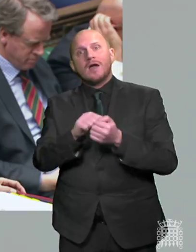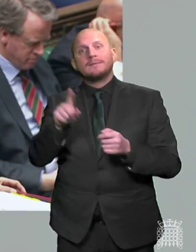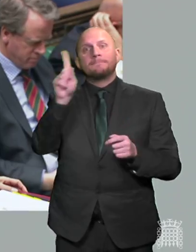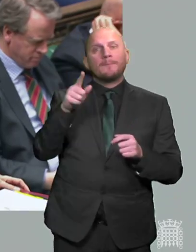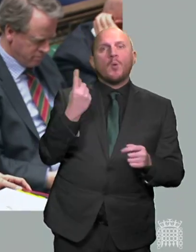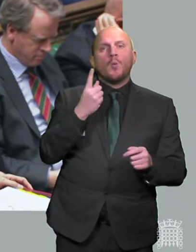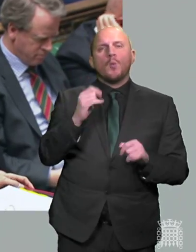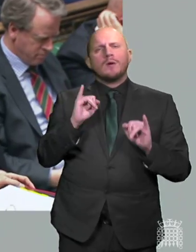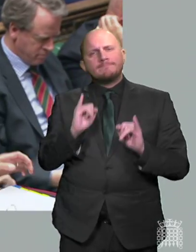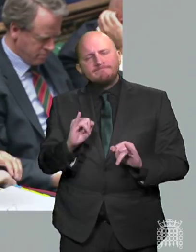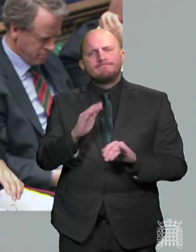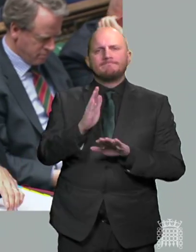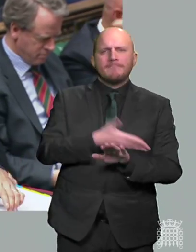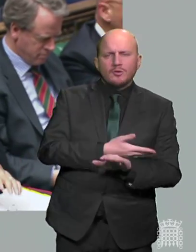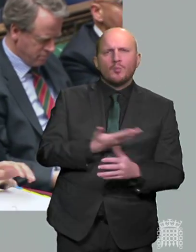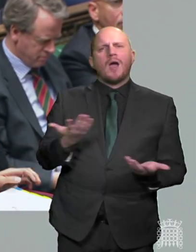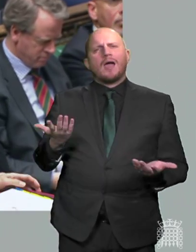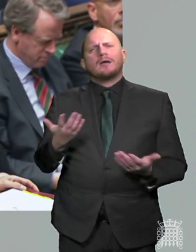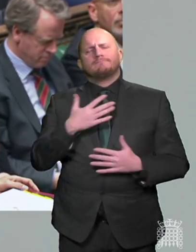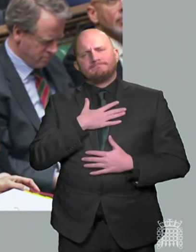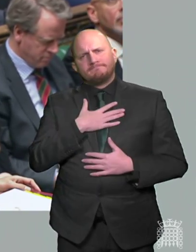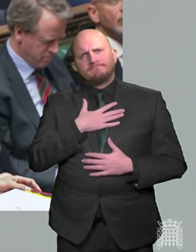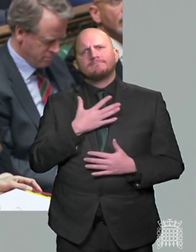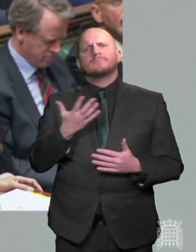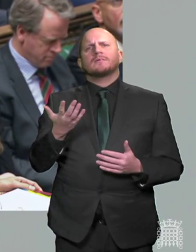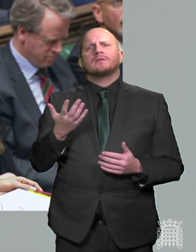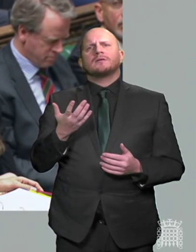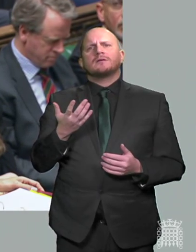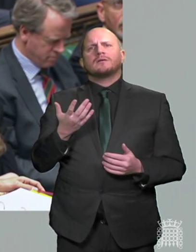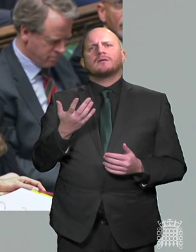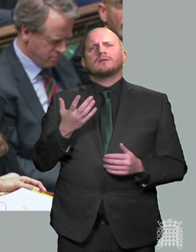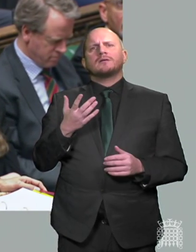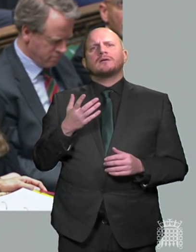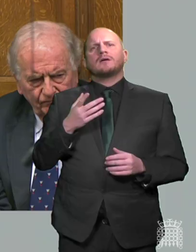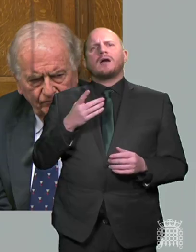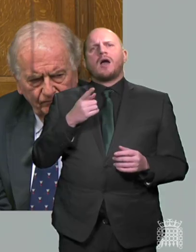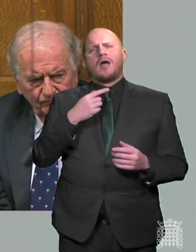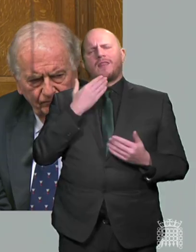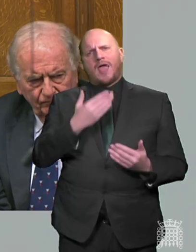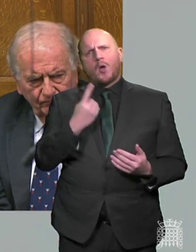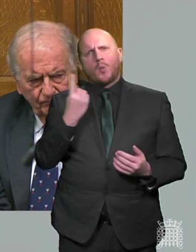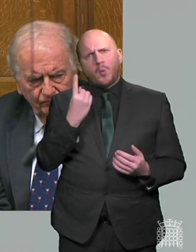I join him in paying tribute to our emergency services for, as he said, their incredibly selfless actions.